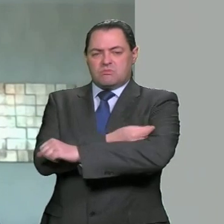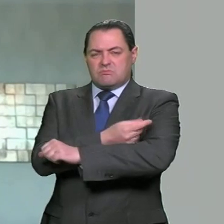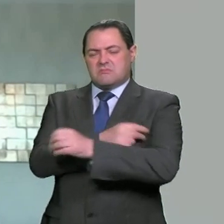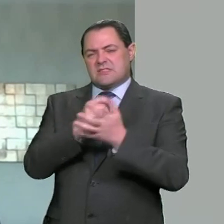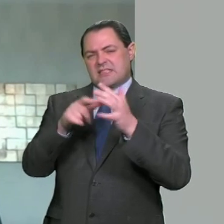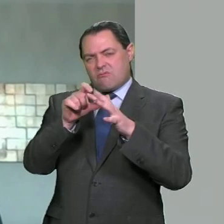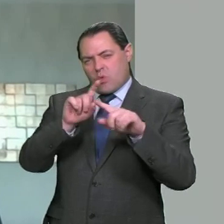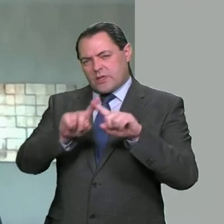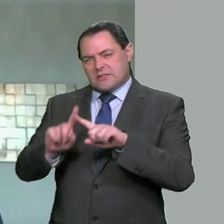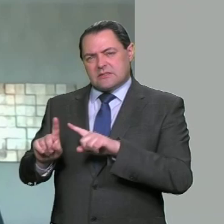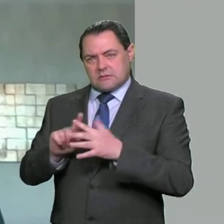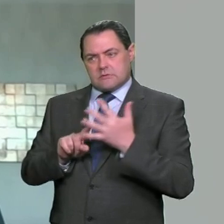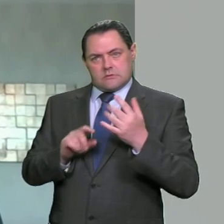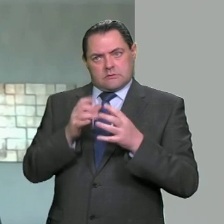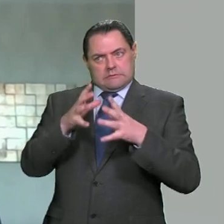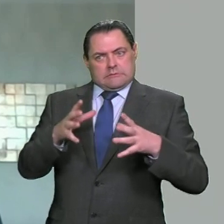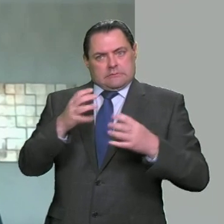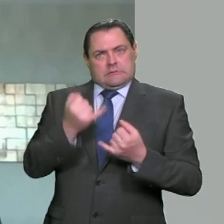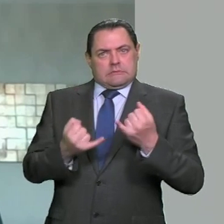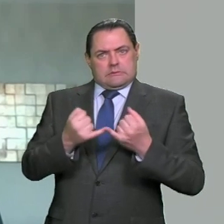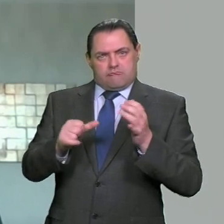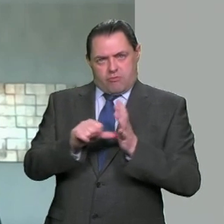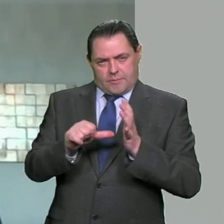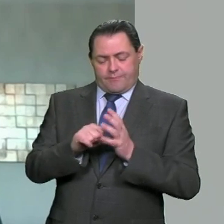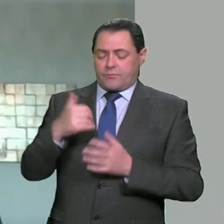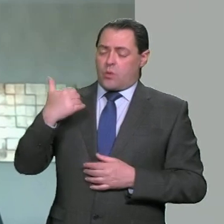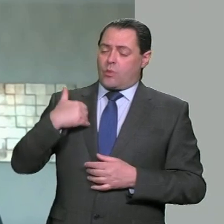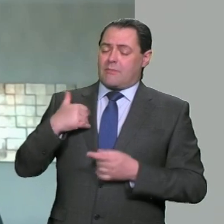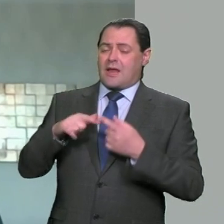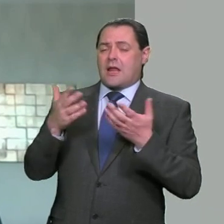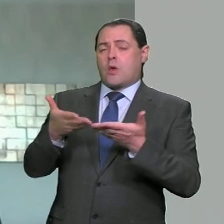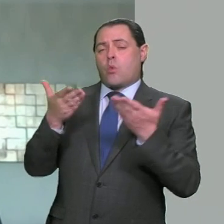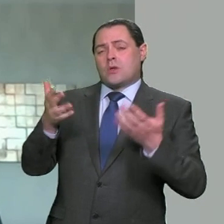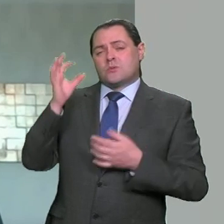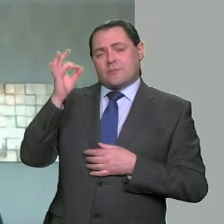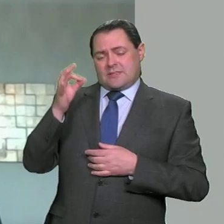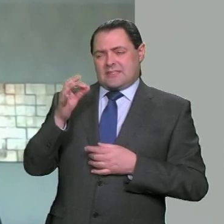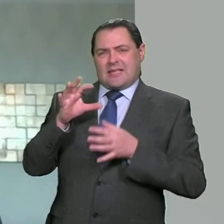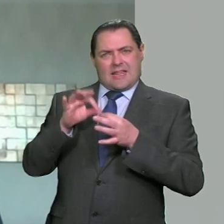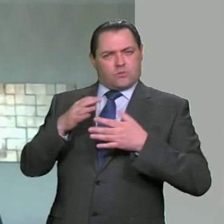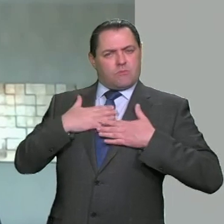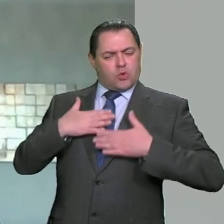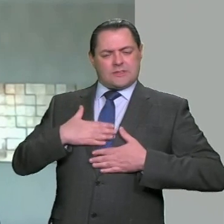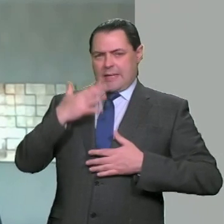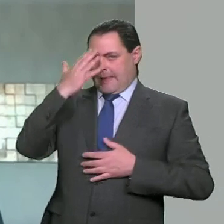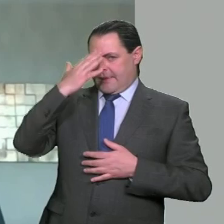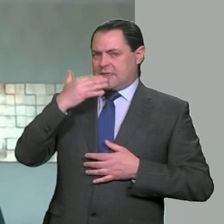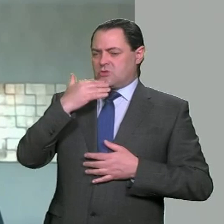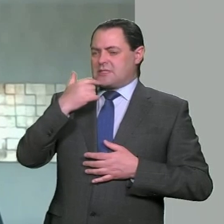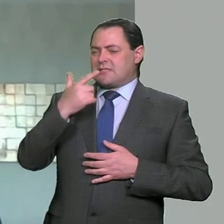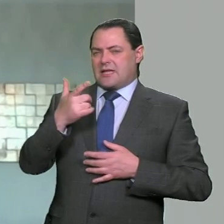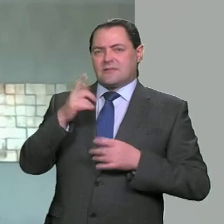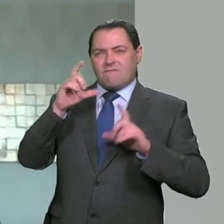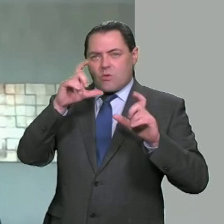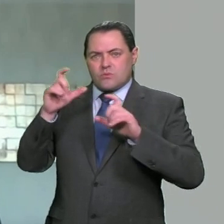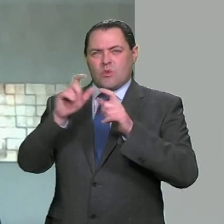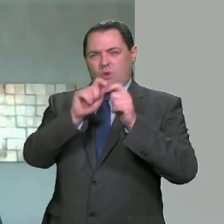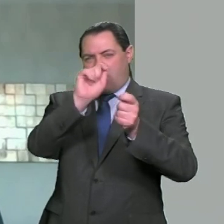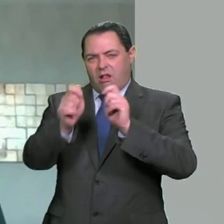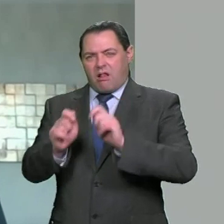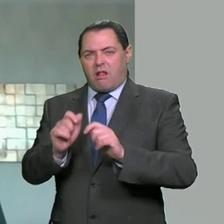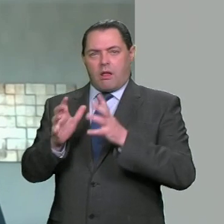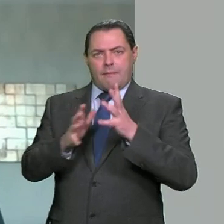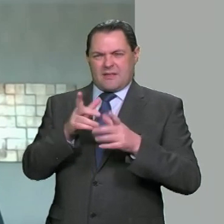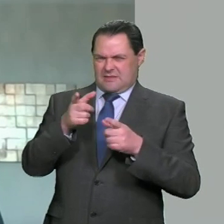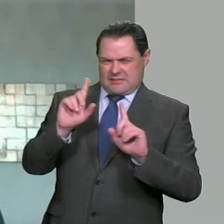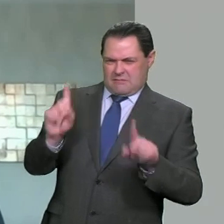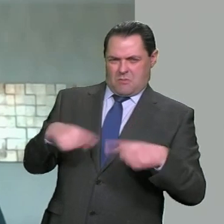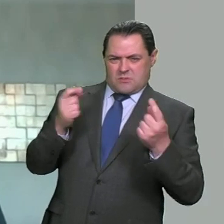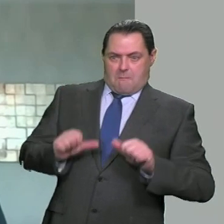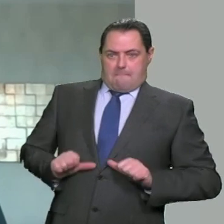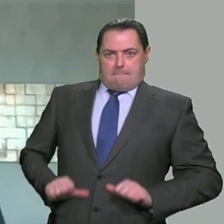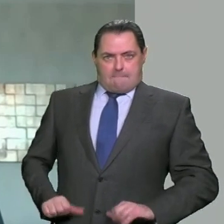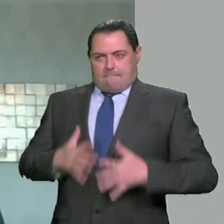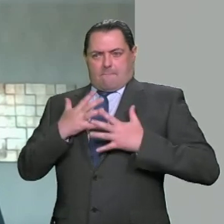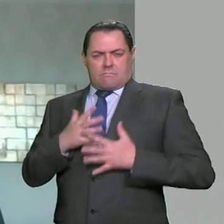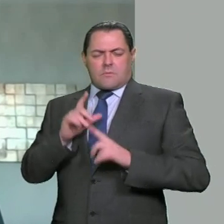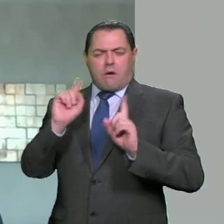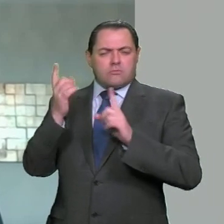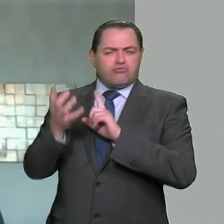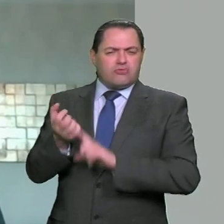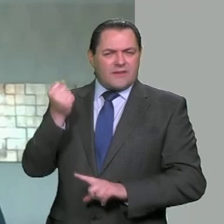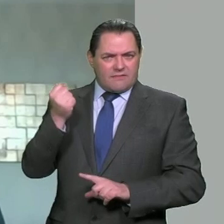Two weeks ago, the Women and Equalities Committee released a report on body image, which concluded that the use of“doctored photos promoting unobtainable or unrepresentative body images was having a ‘detrimental’ impact”.